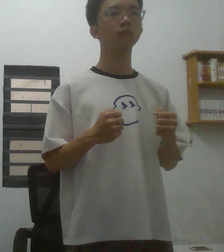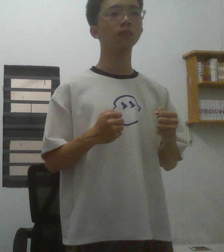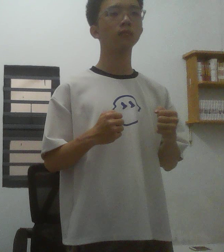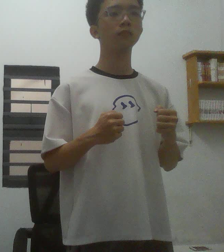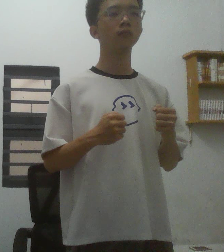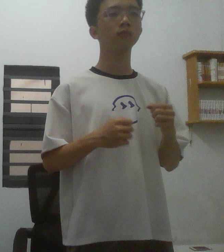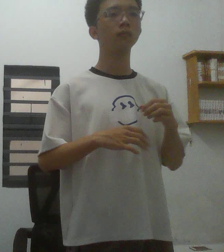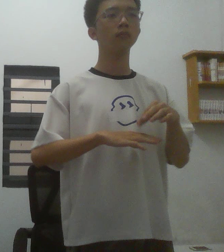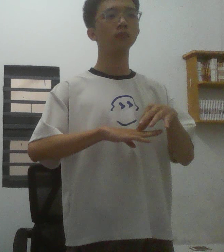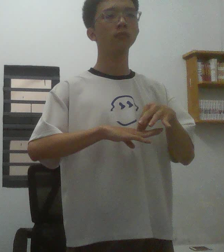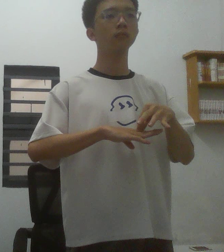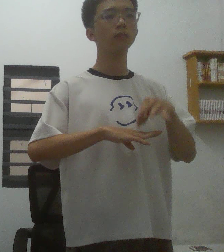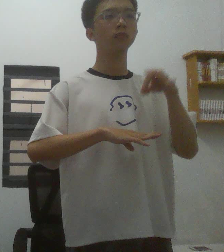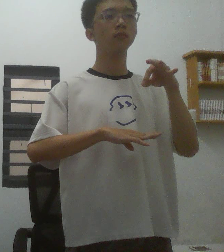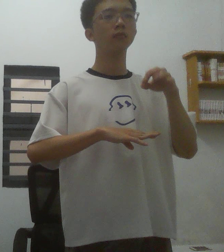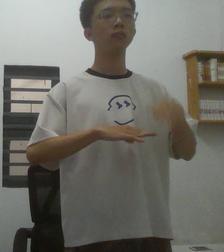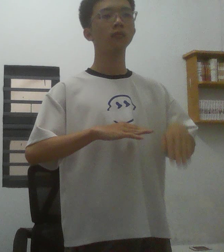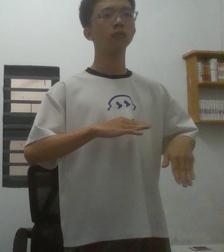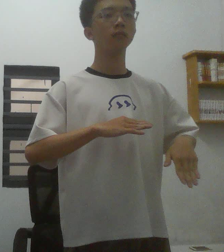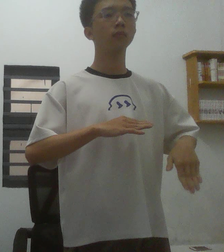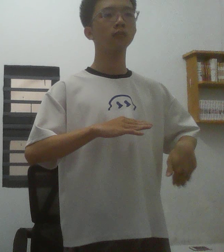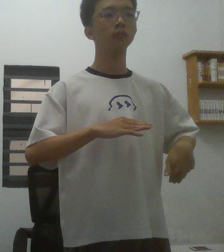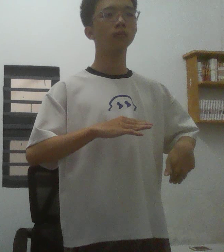tuan sau